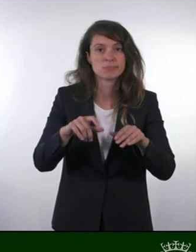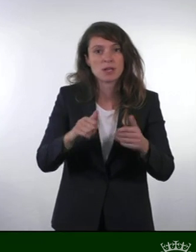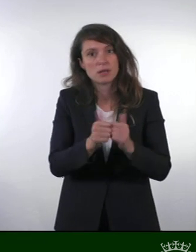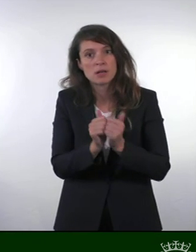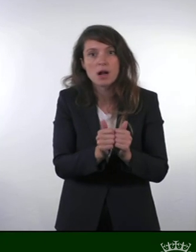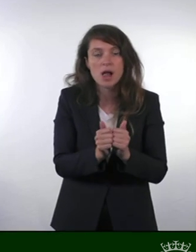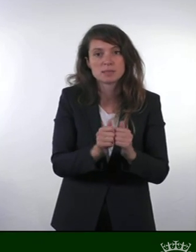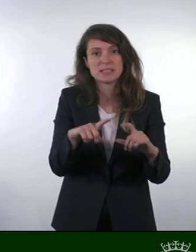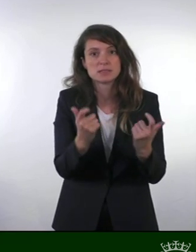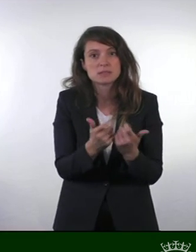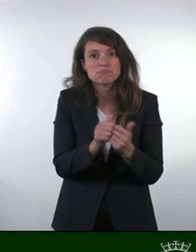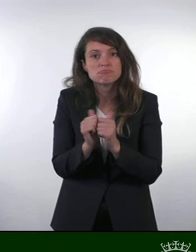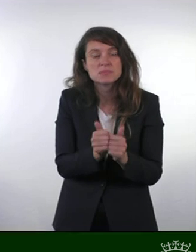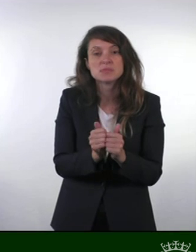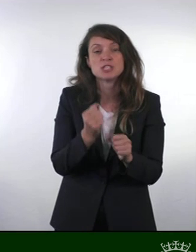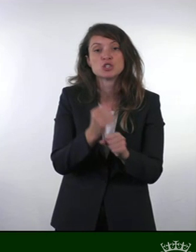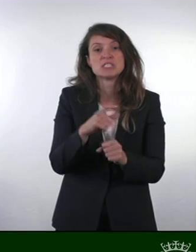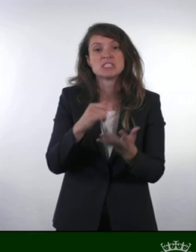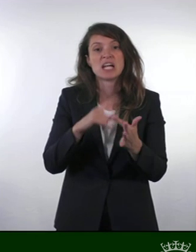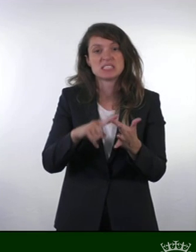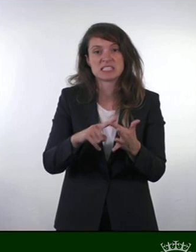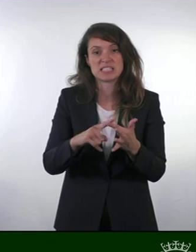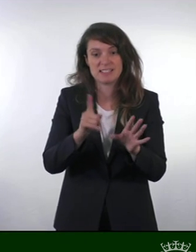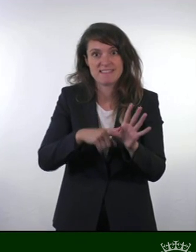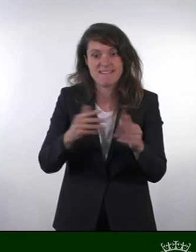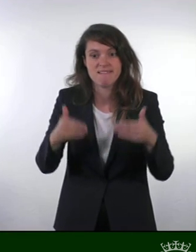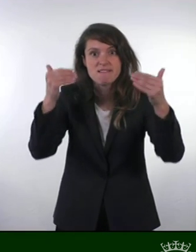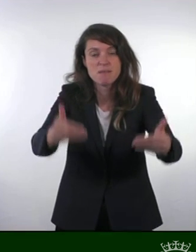By GCSE year, that has extended to 18 months.